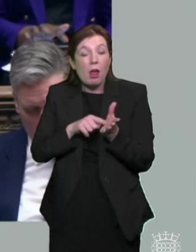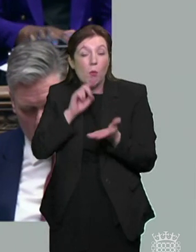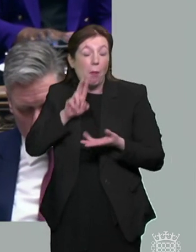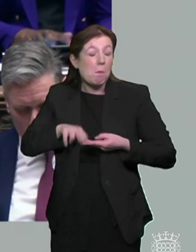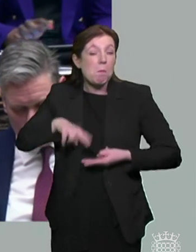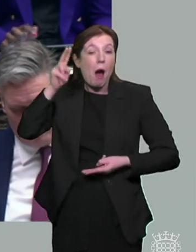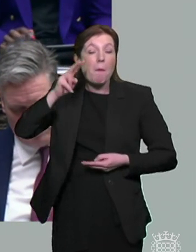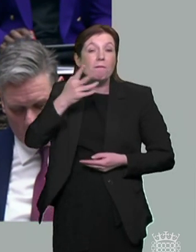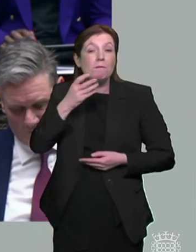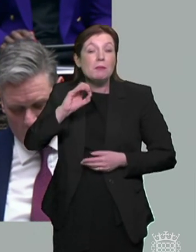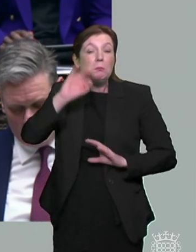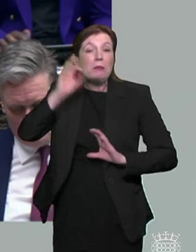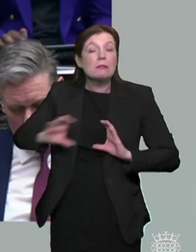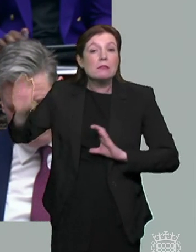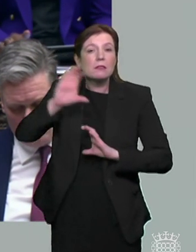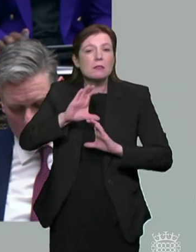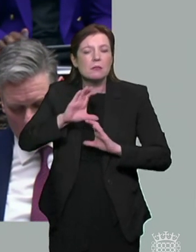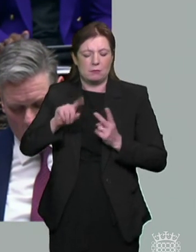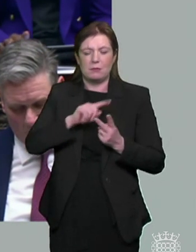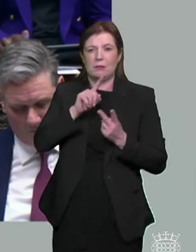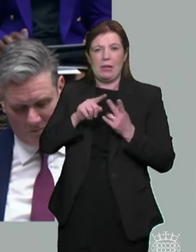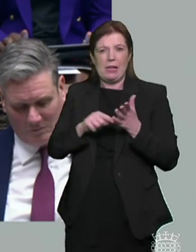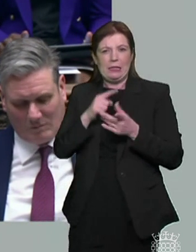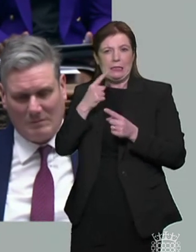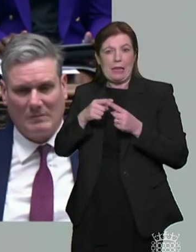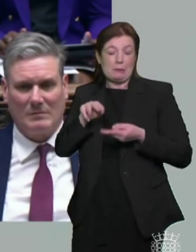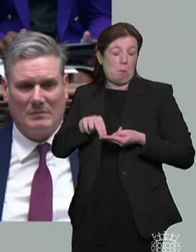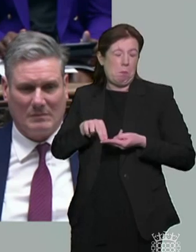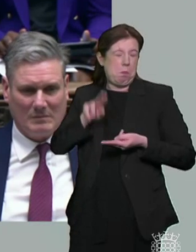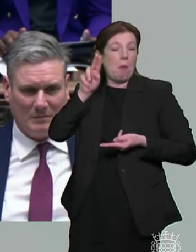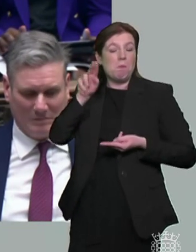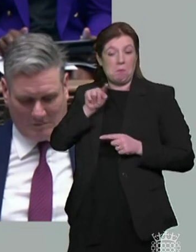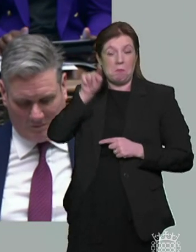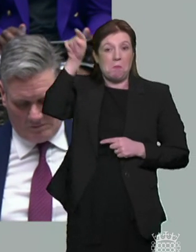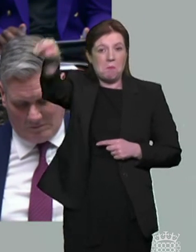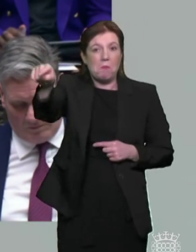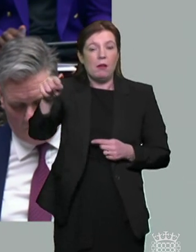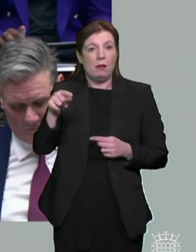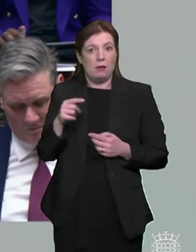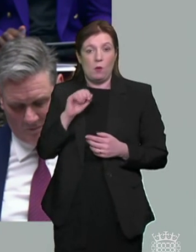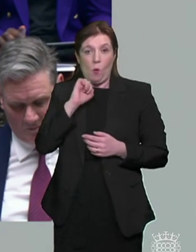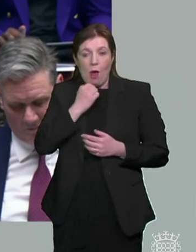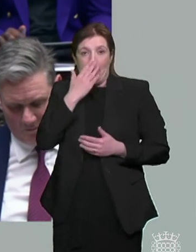Two weeks today, the Chancellor’s latest tax hike will start hitting working people and their employers.